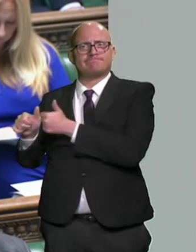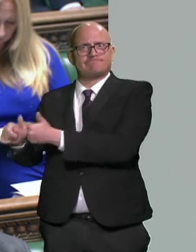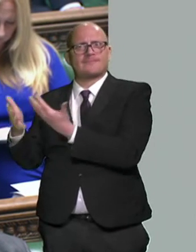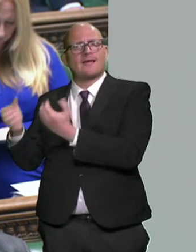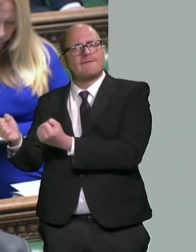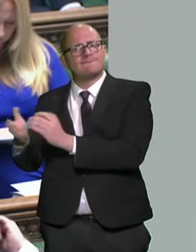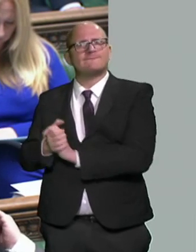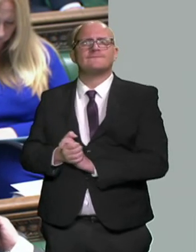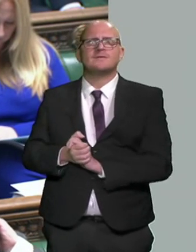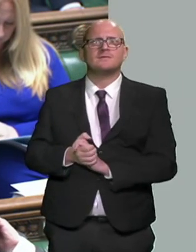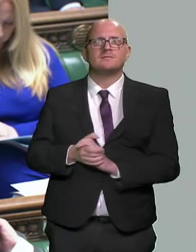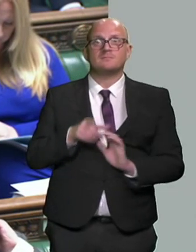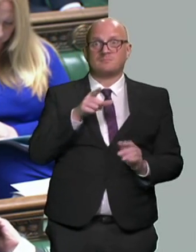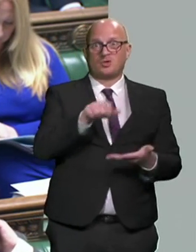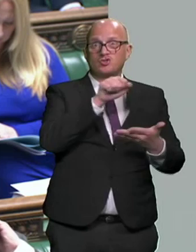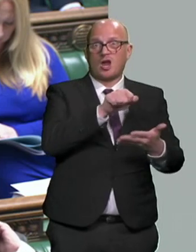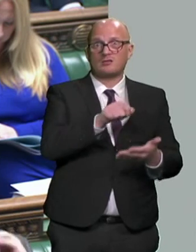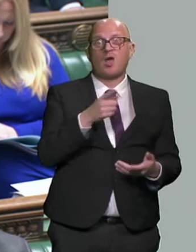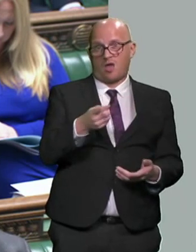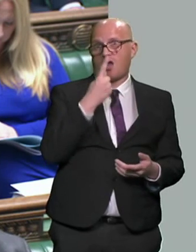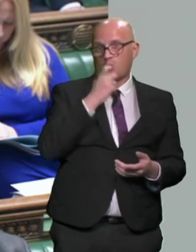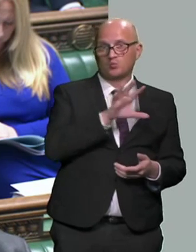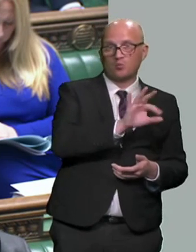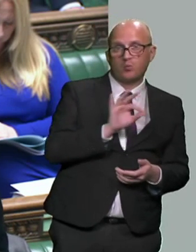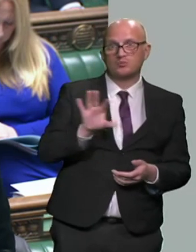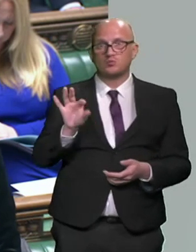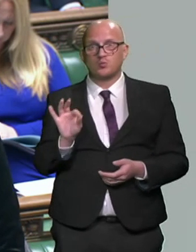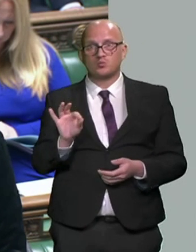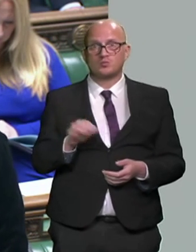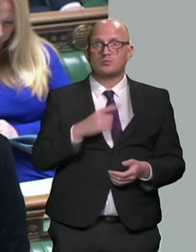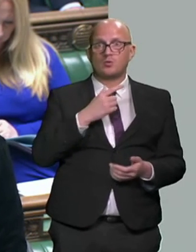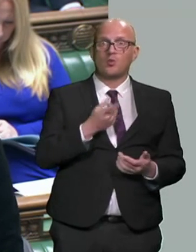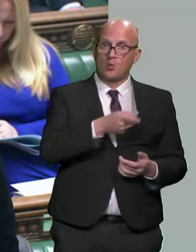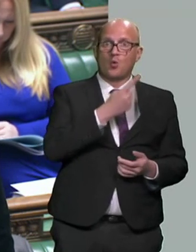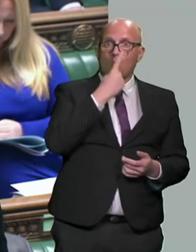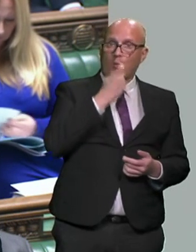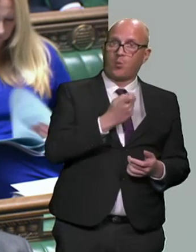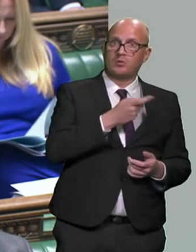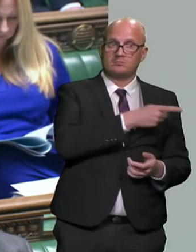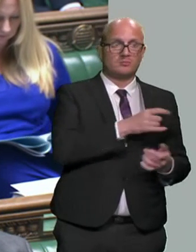The Chancellor has choices. He could have looked at a windfall tax on profits.